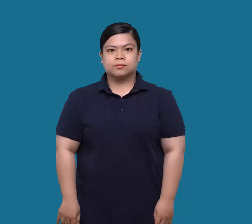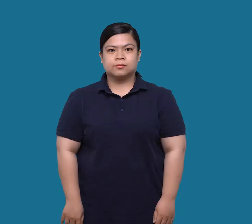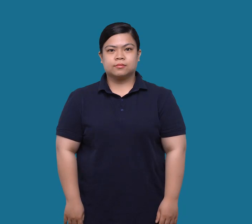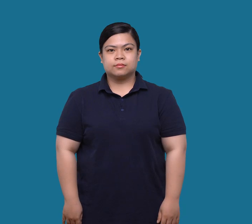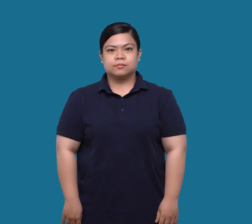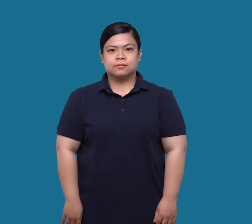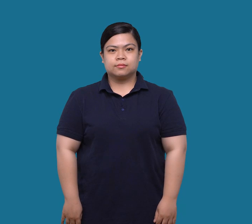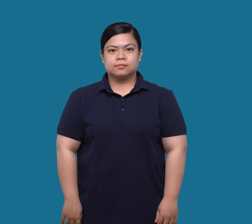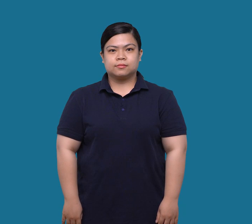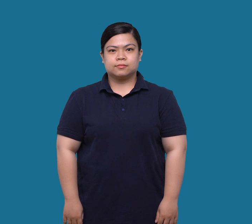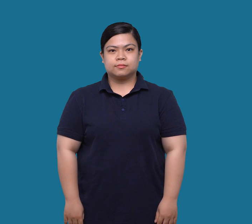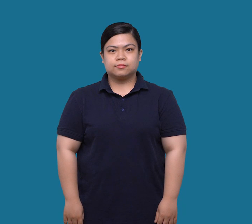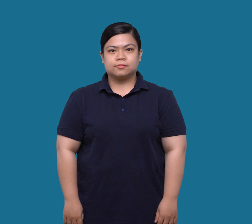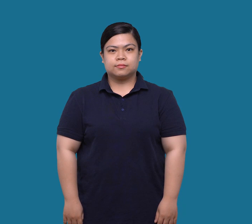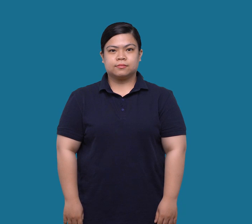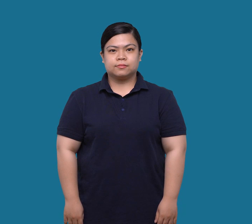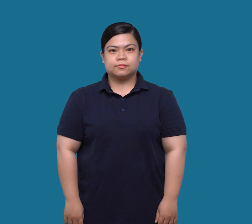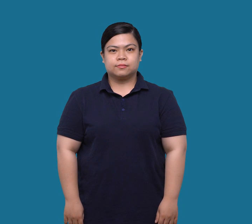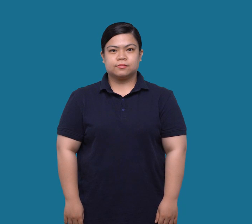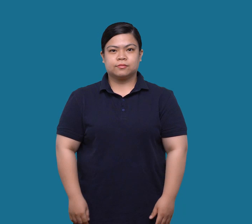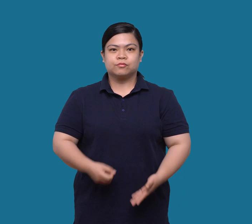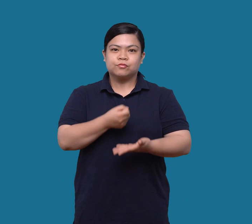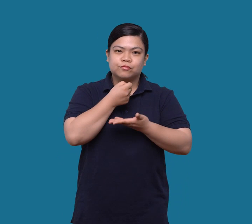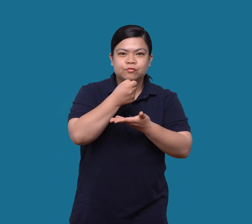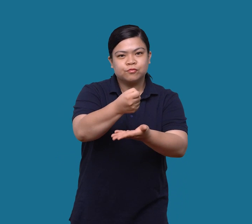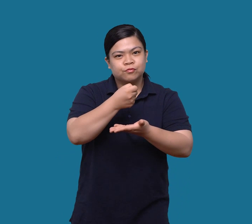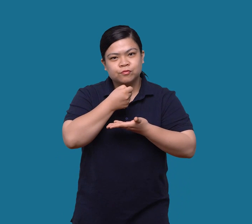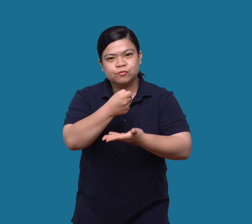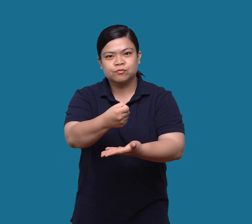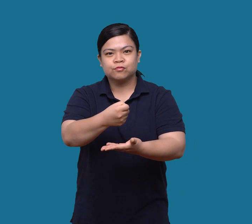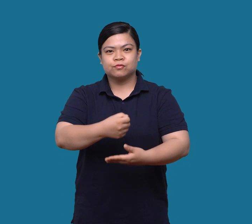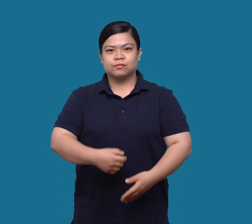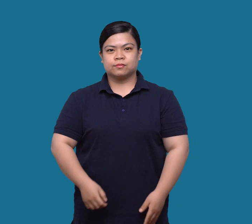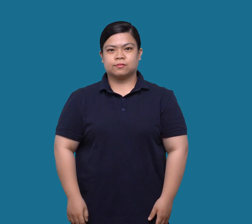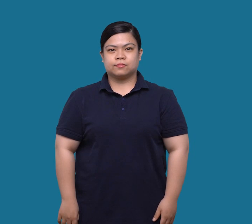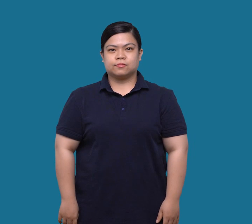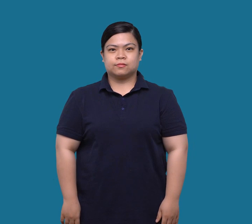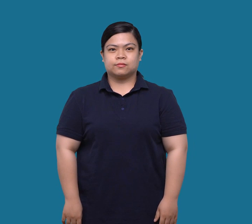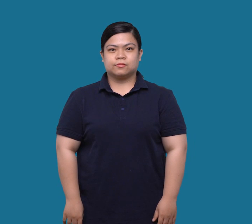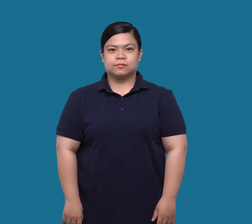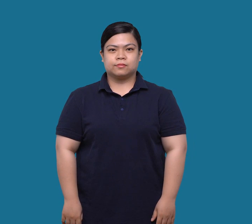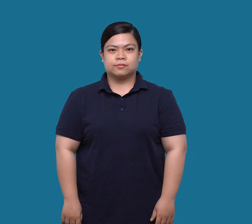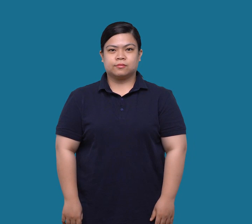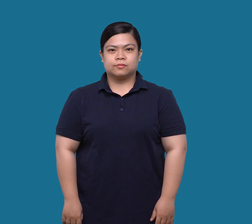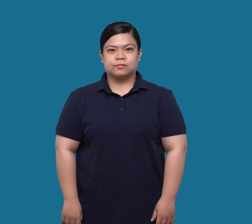phóng viên